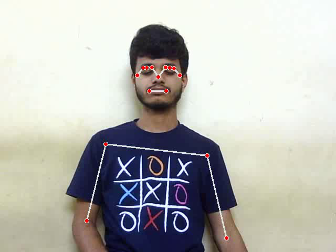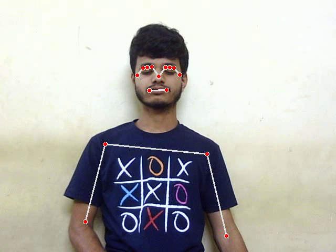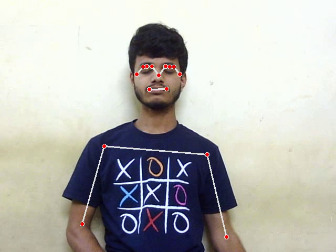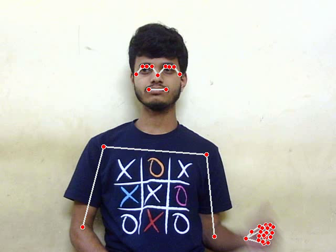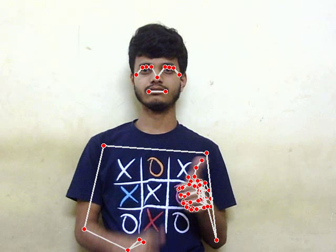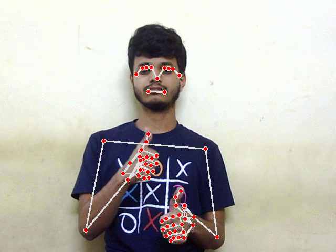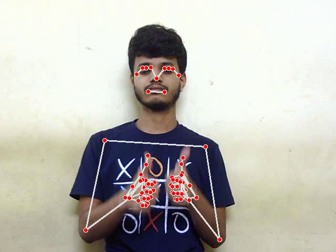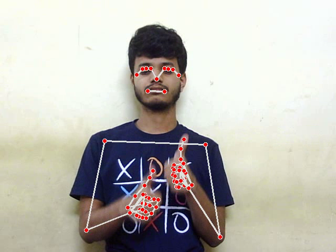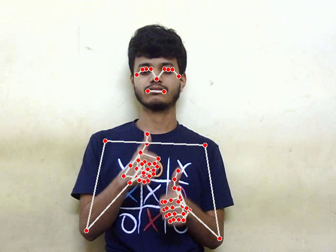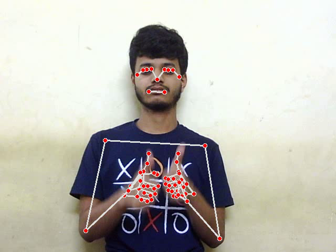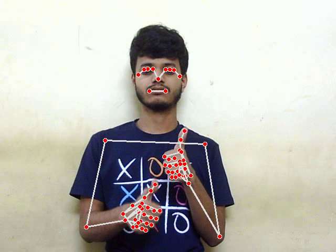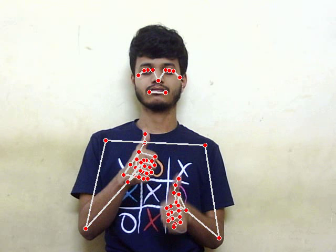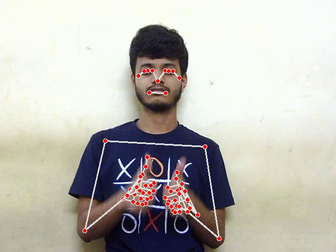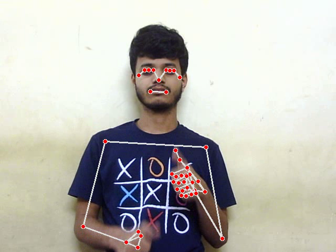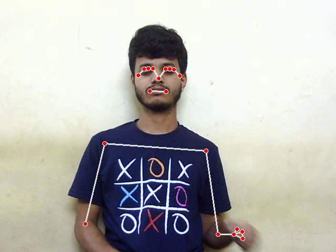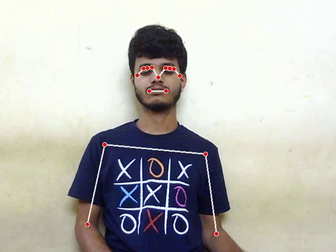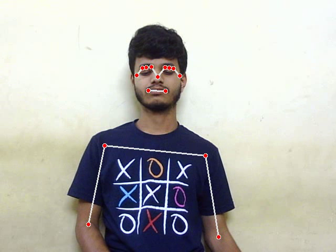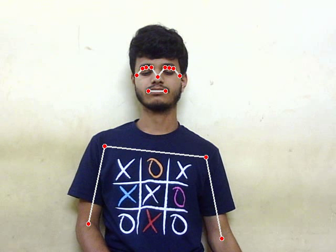which